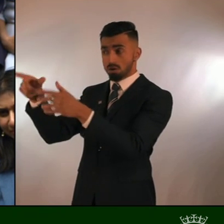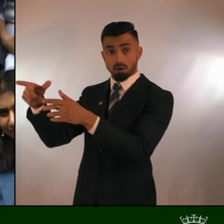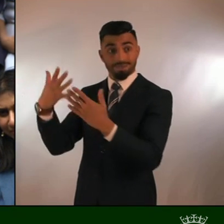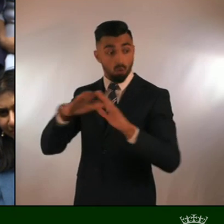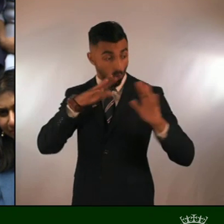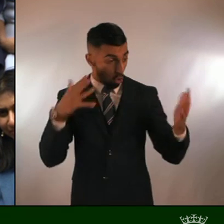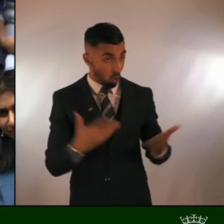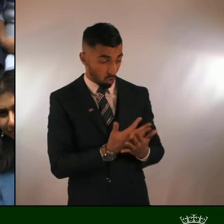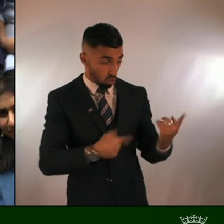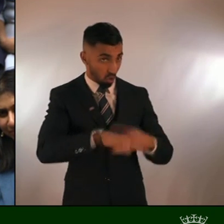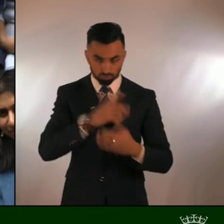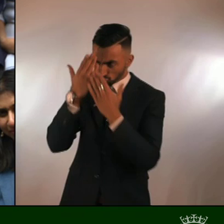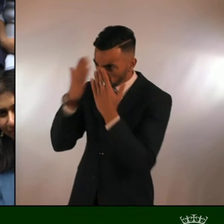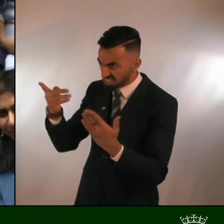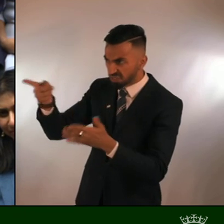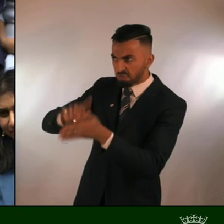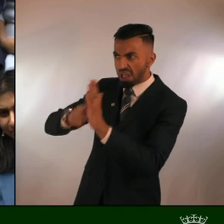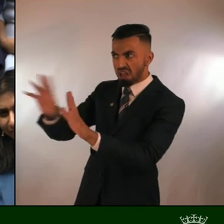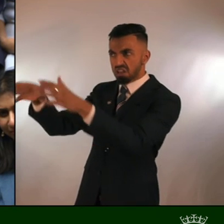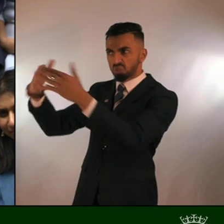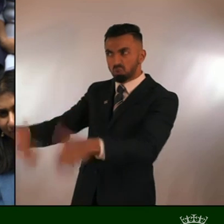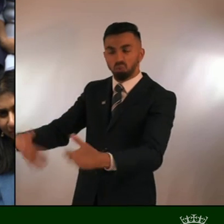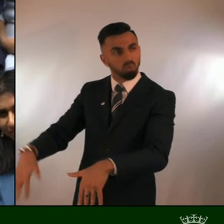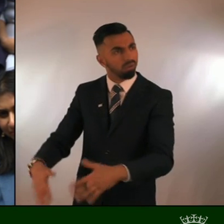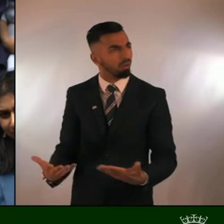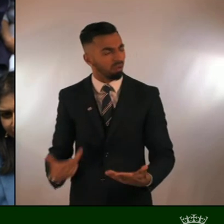Madam Deputy Speaker, let me now turn to the growth forecasts.